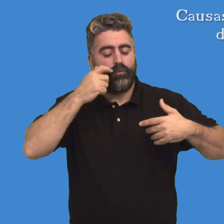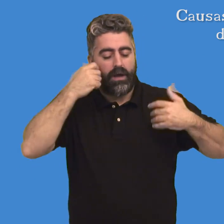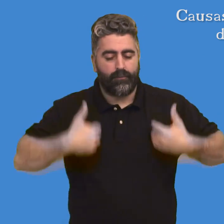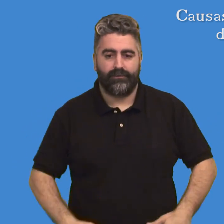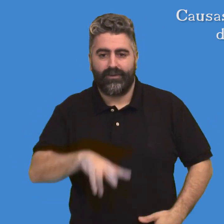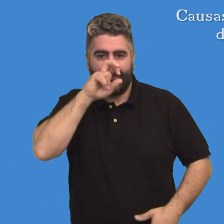cuerpo